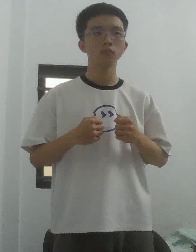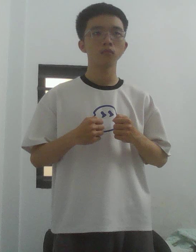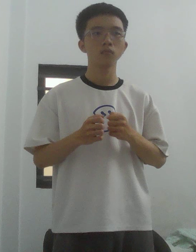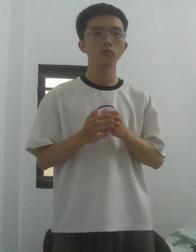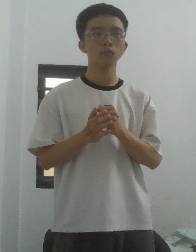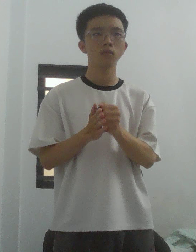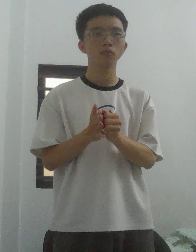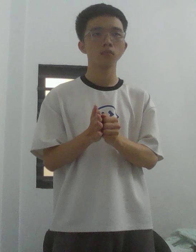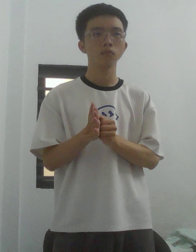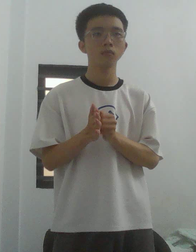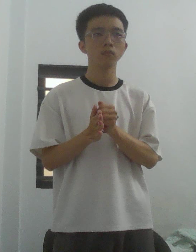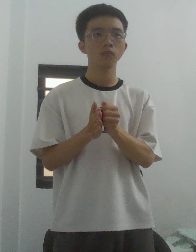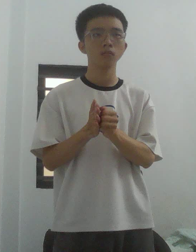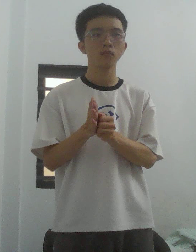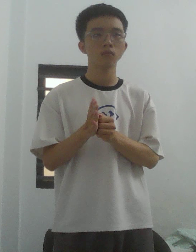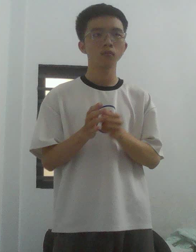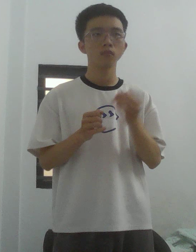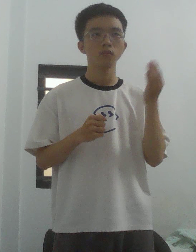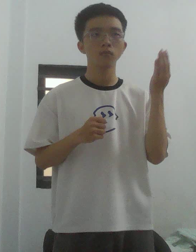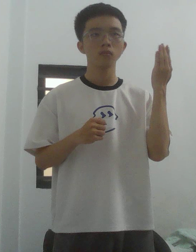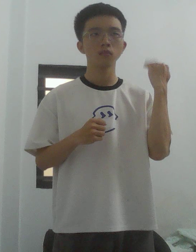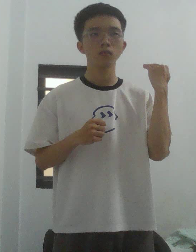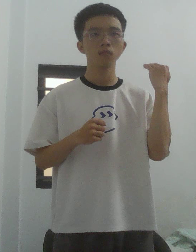thang truoc